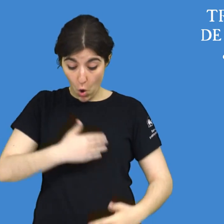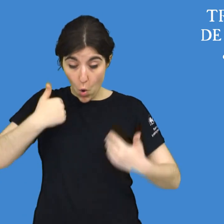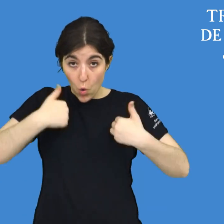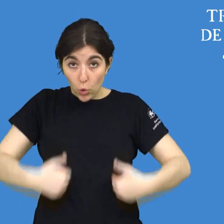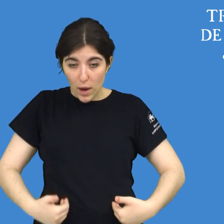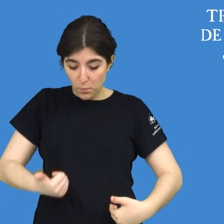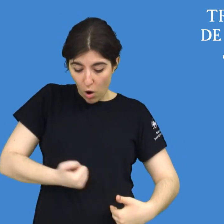cuerpo